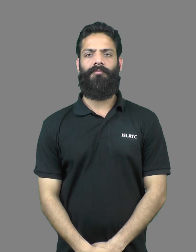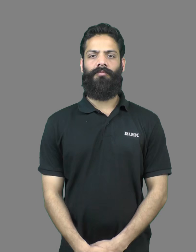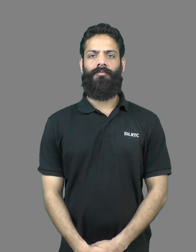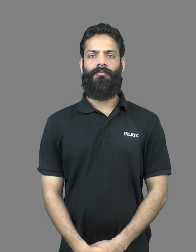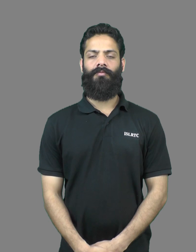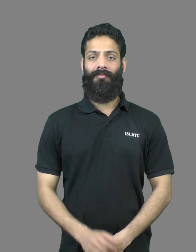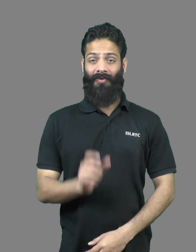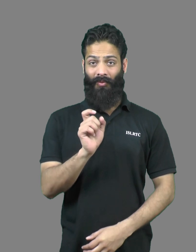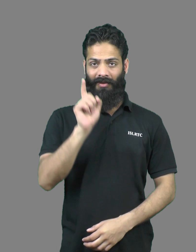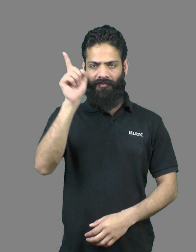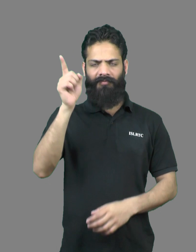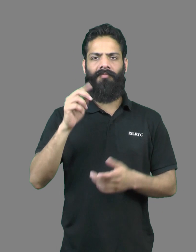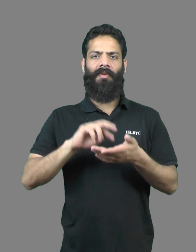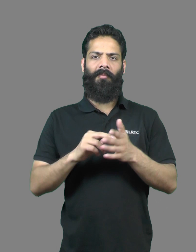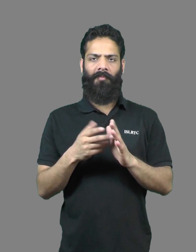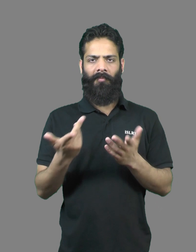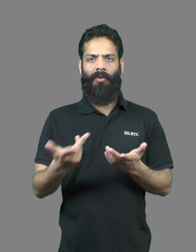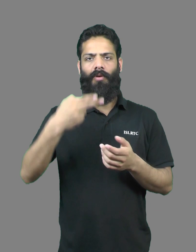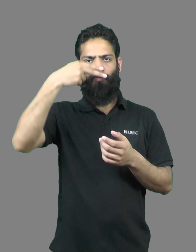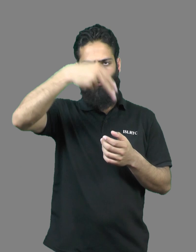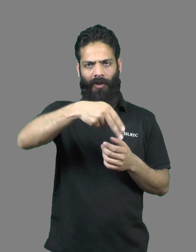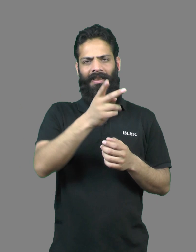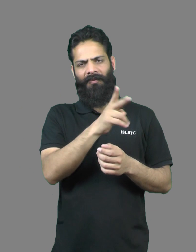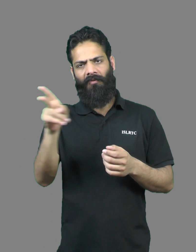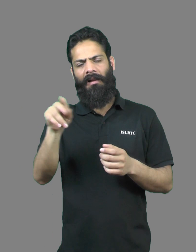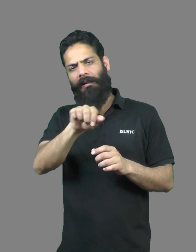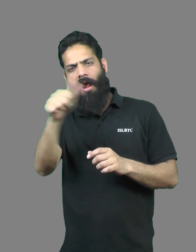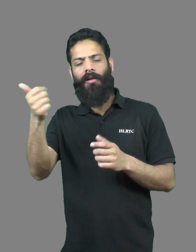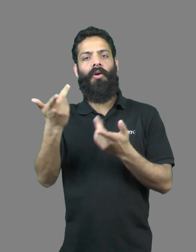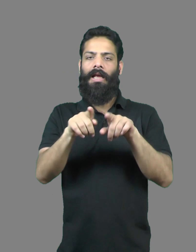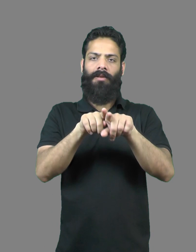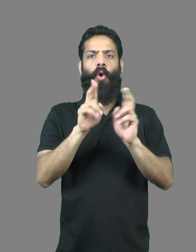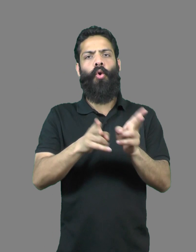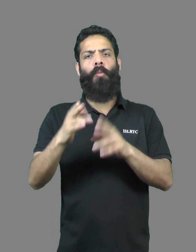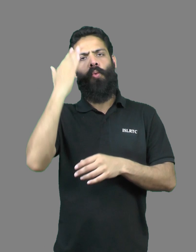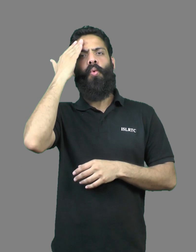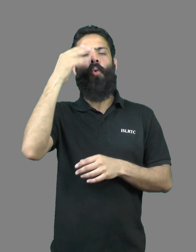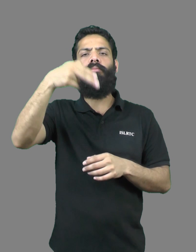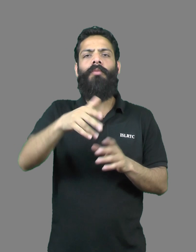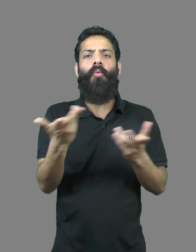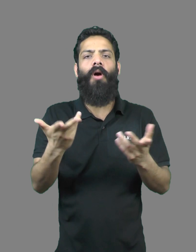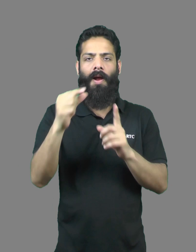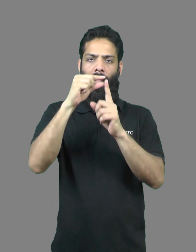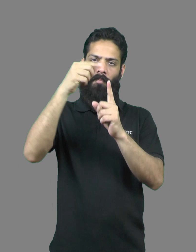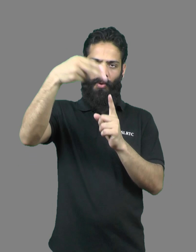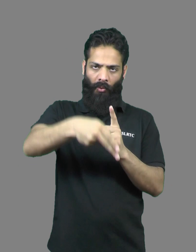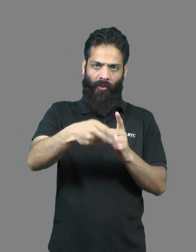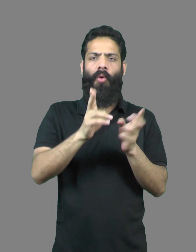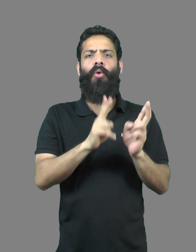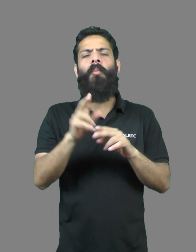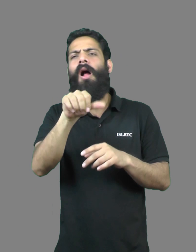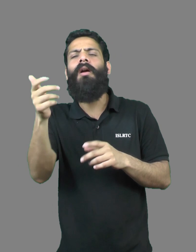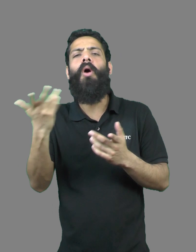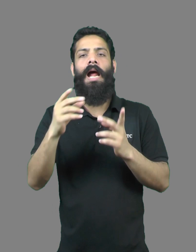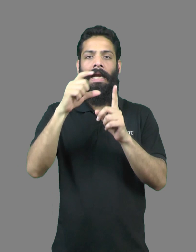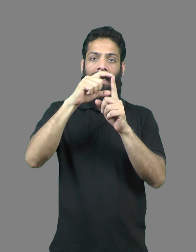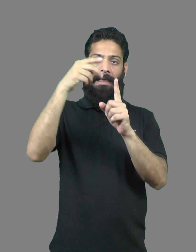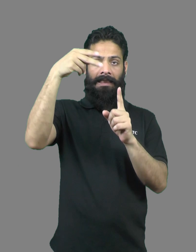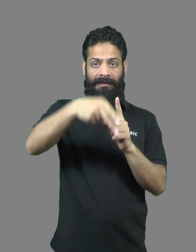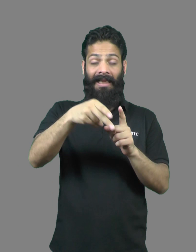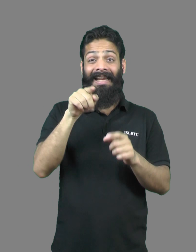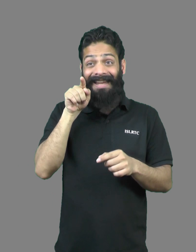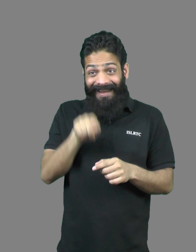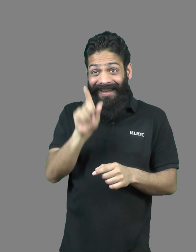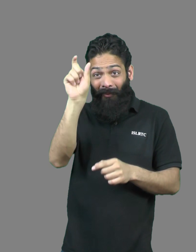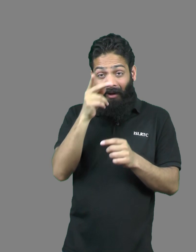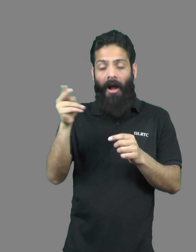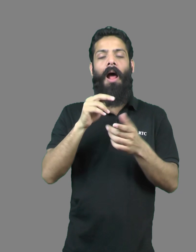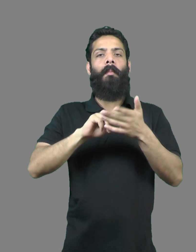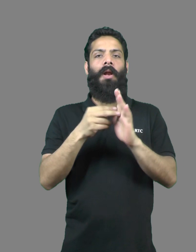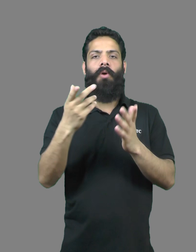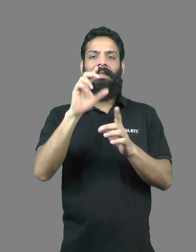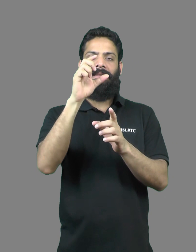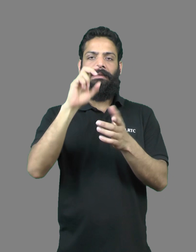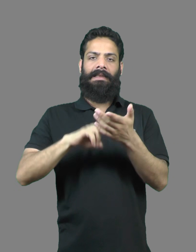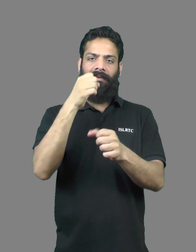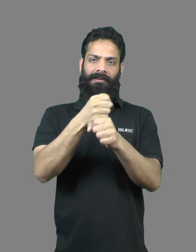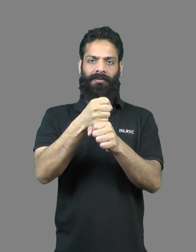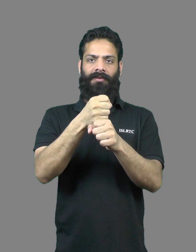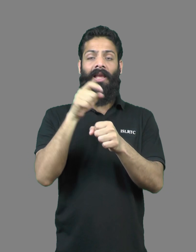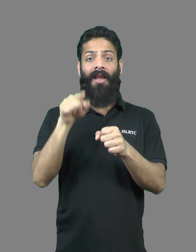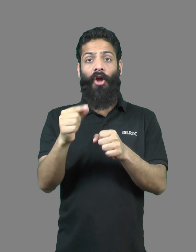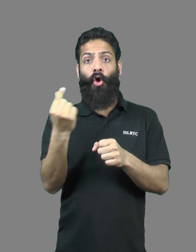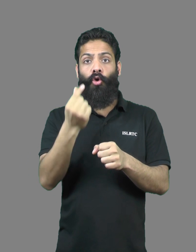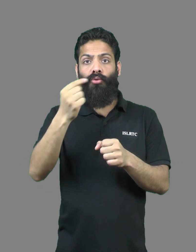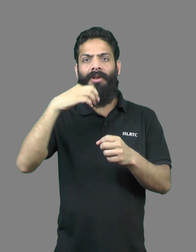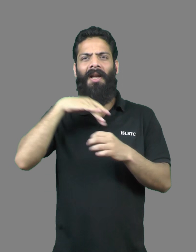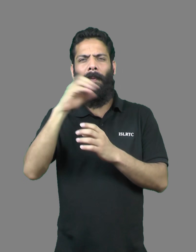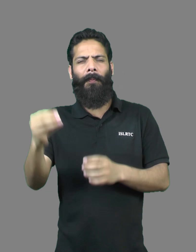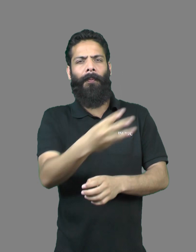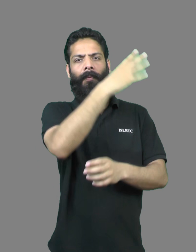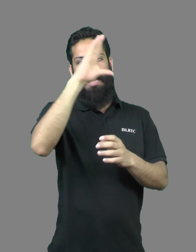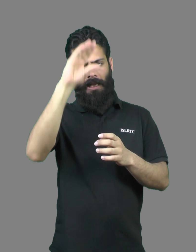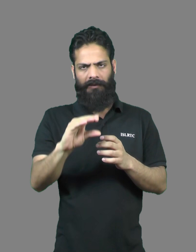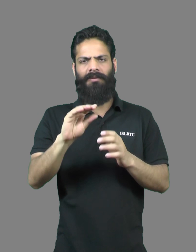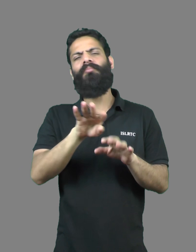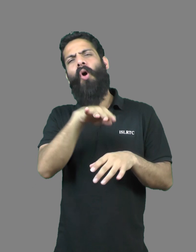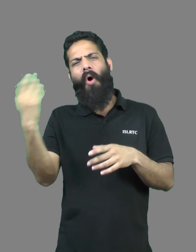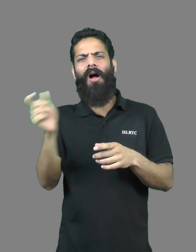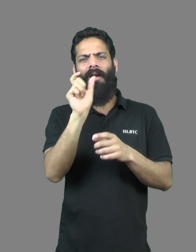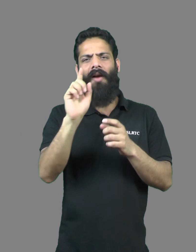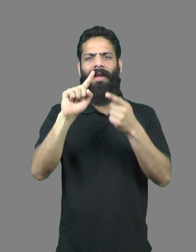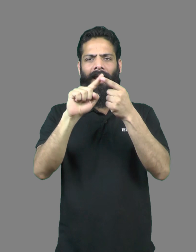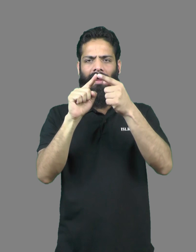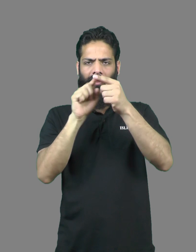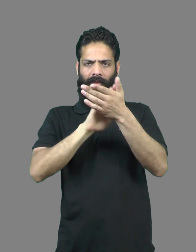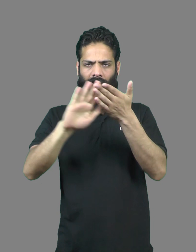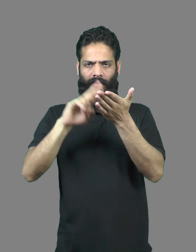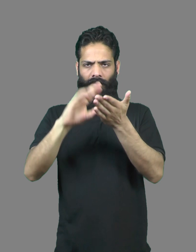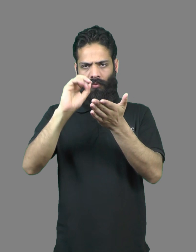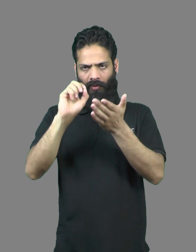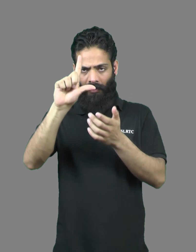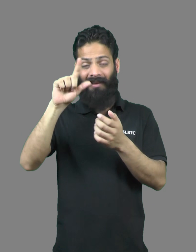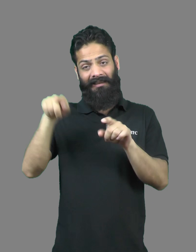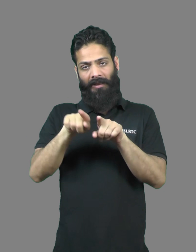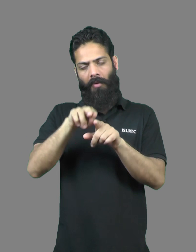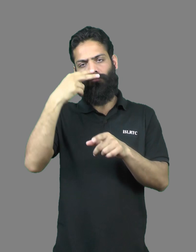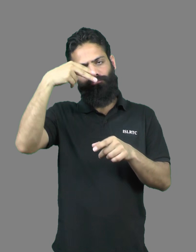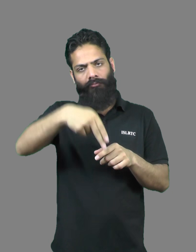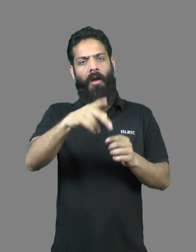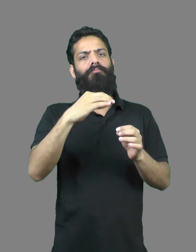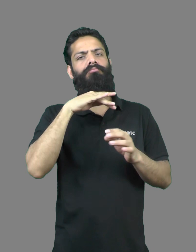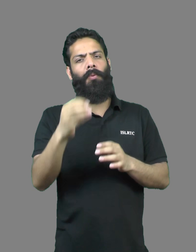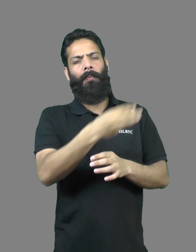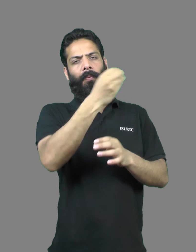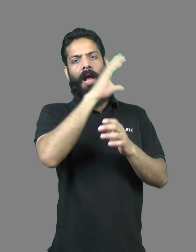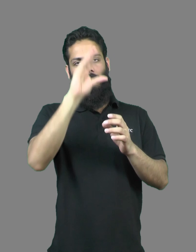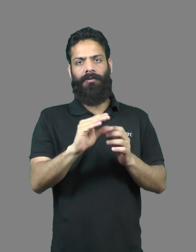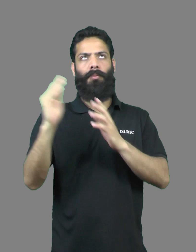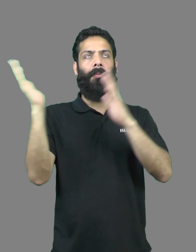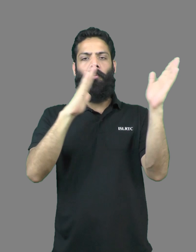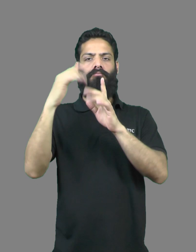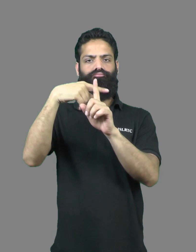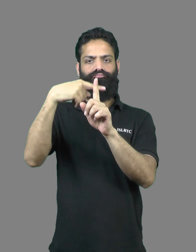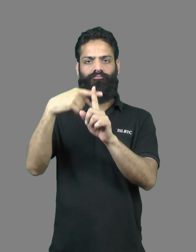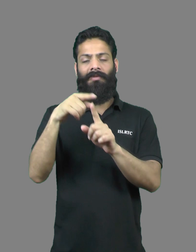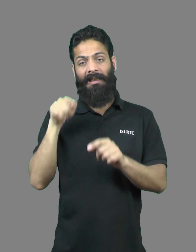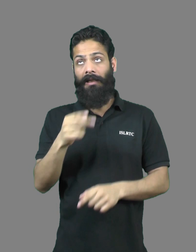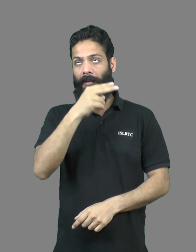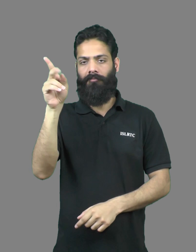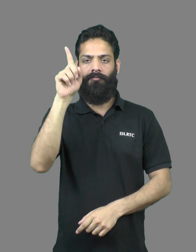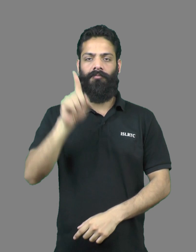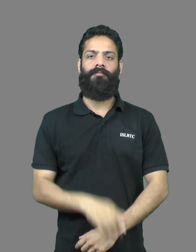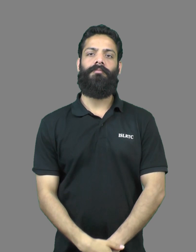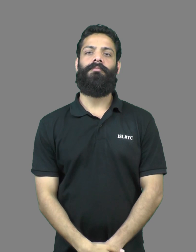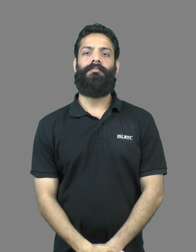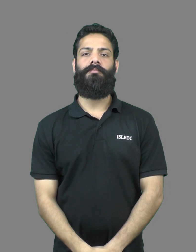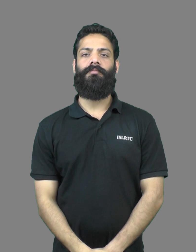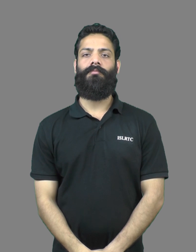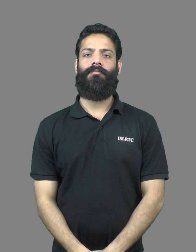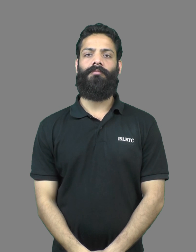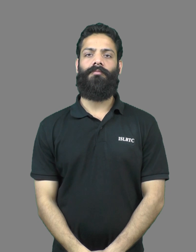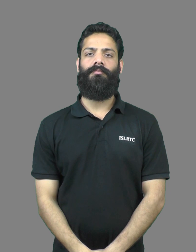Alternative fuels